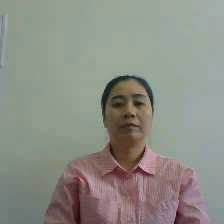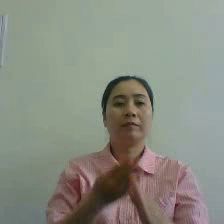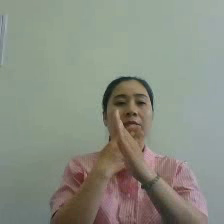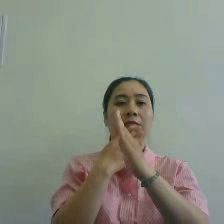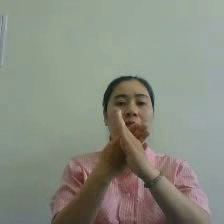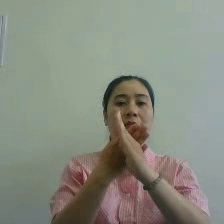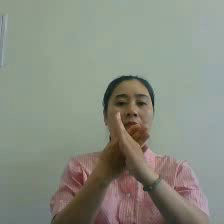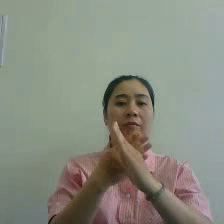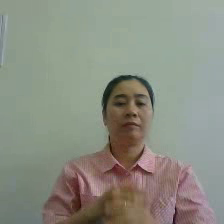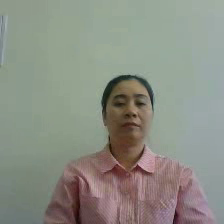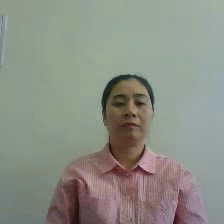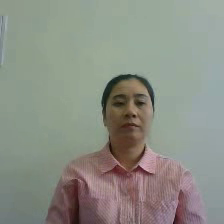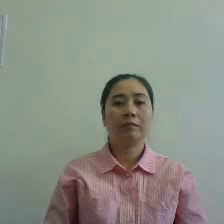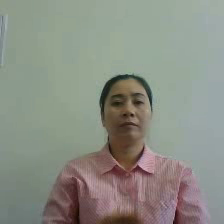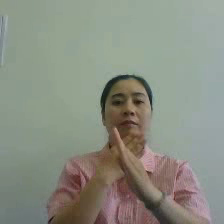Trường học